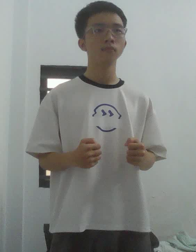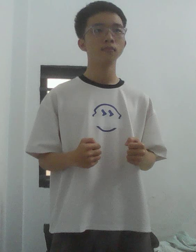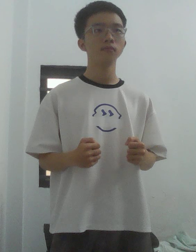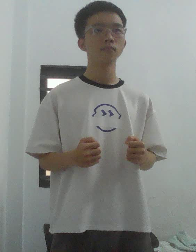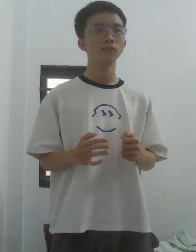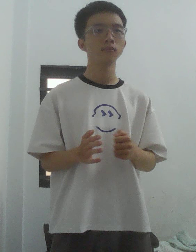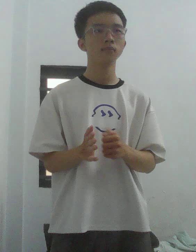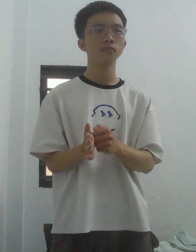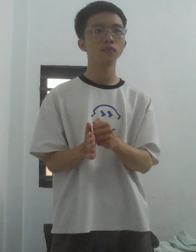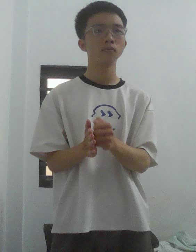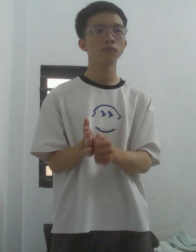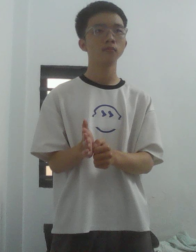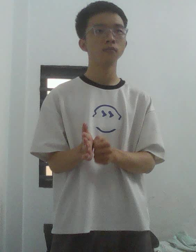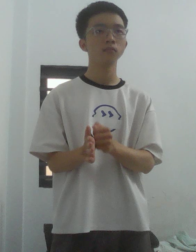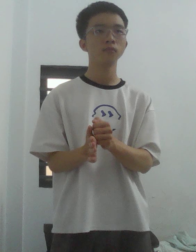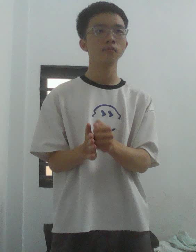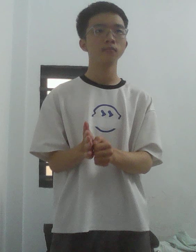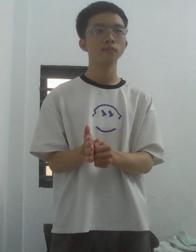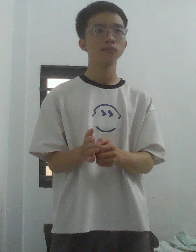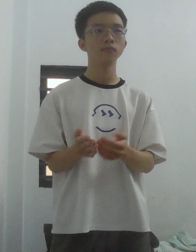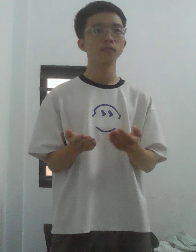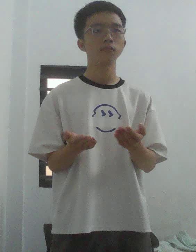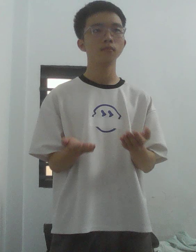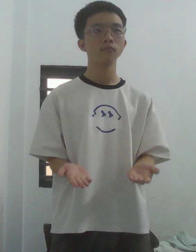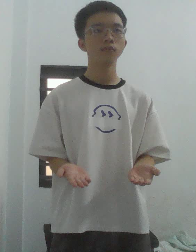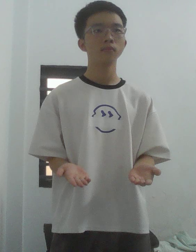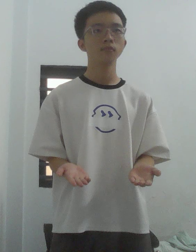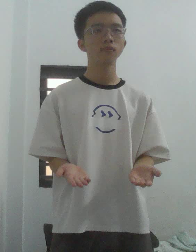thang nay